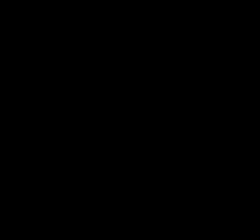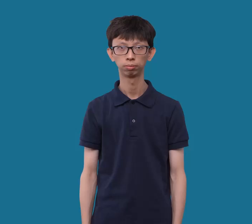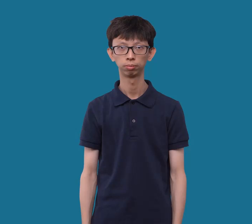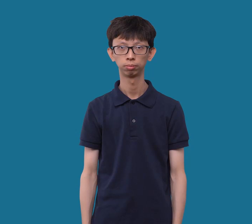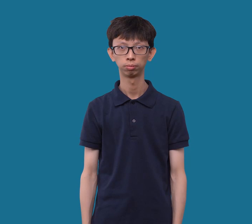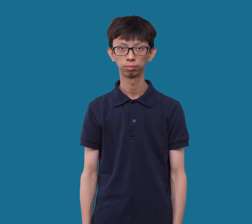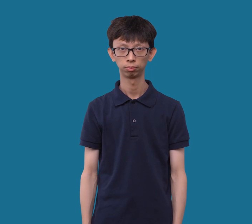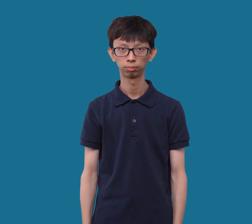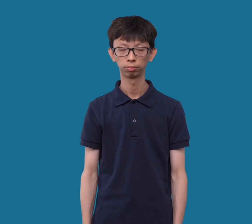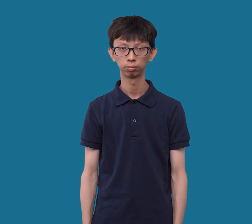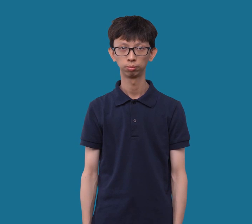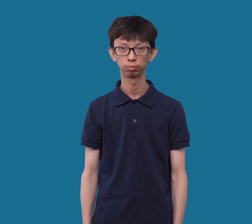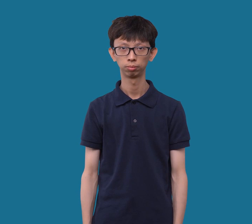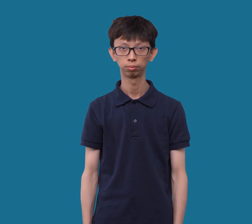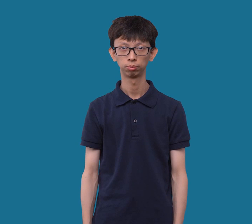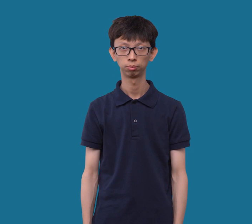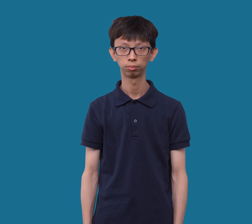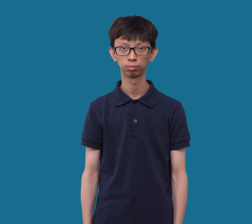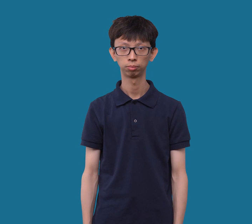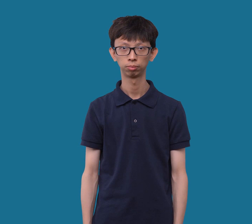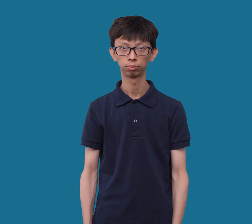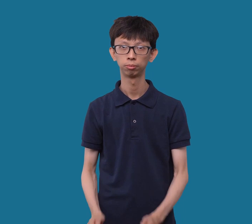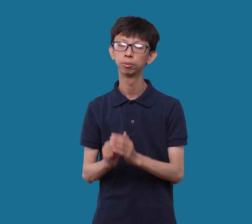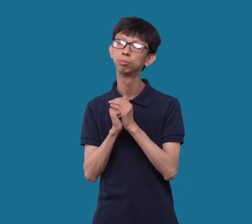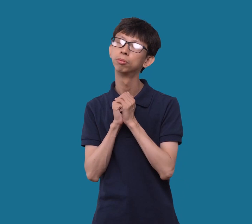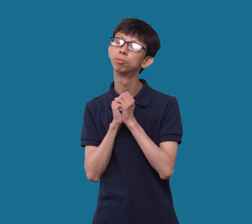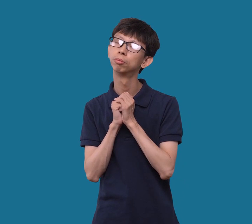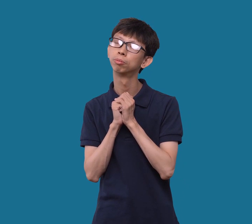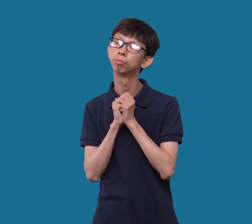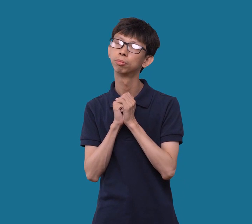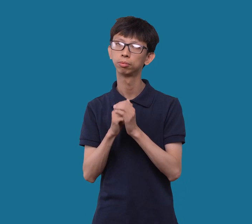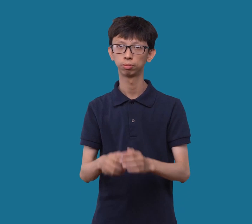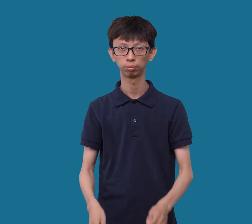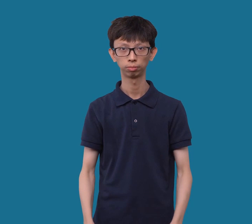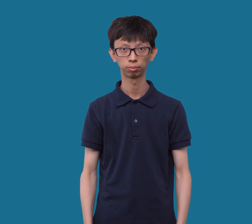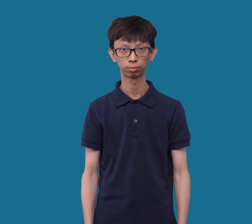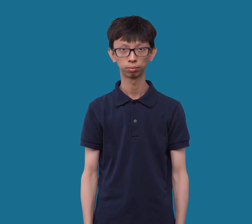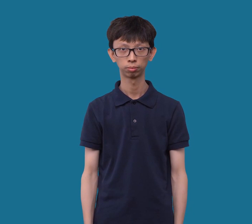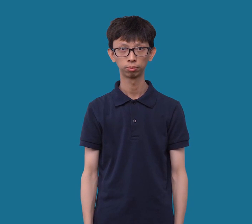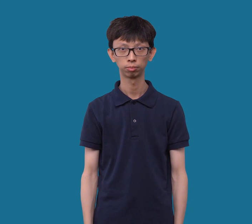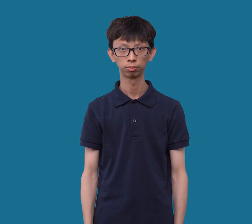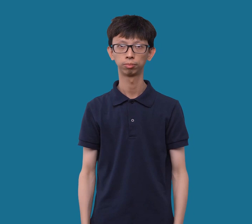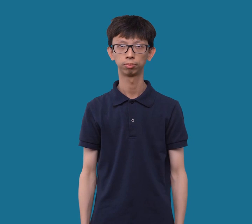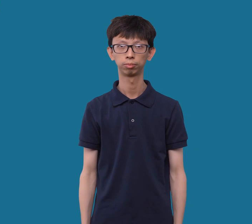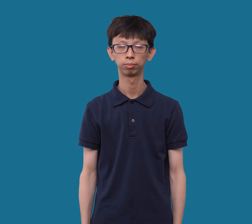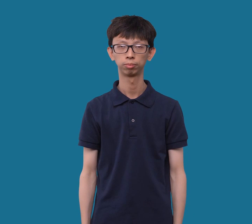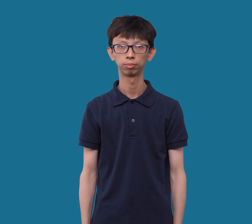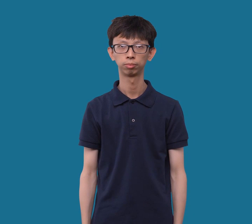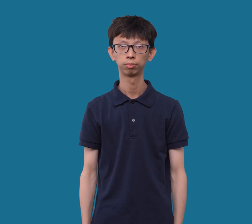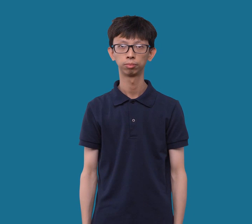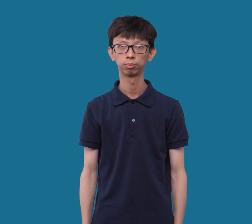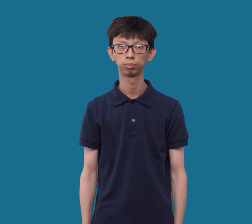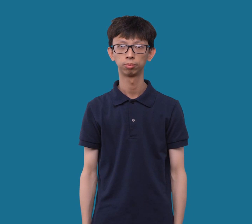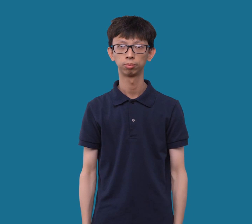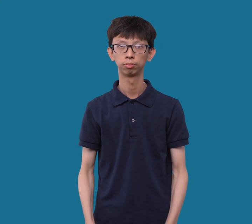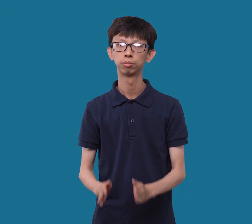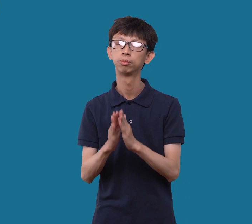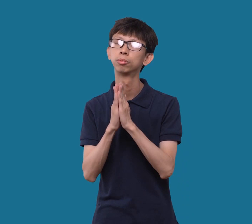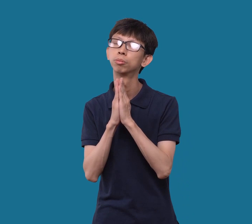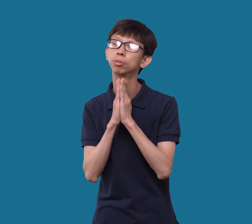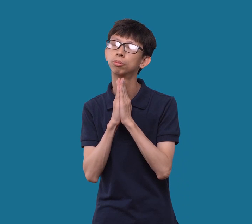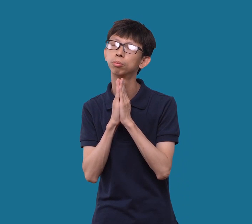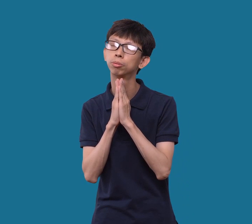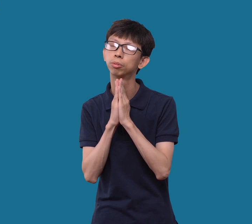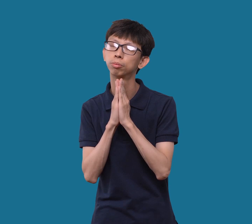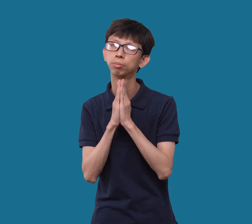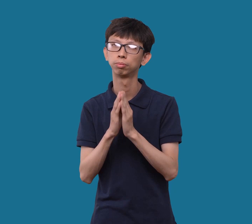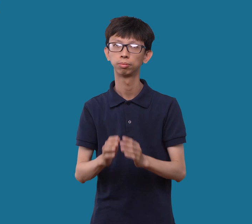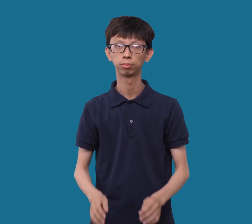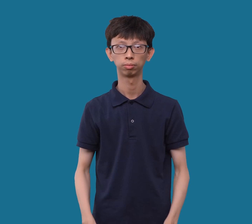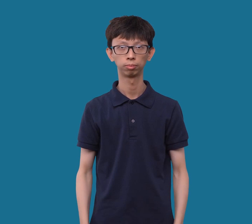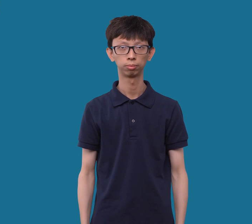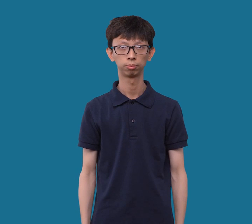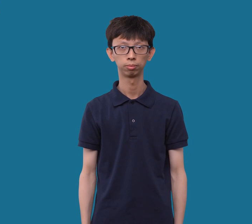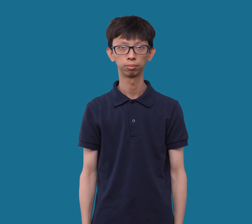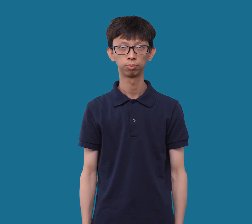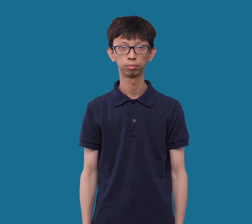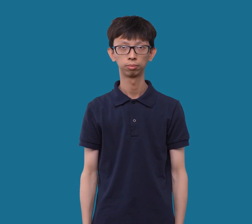cầu nguyện